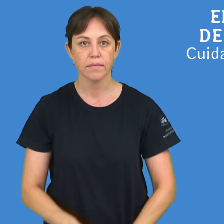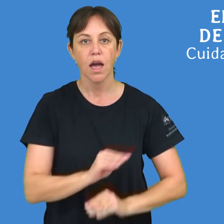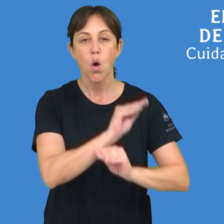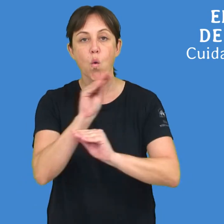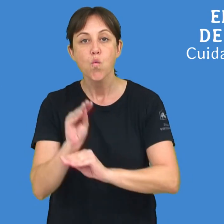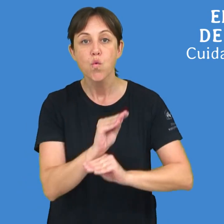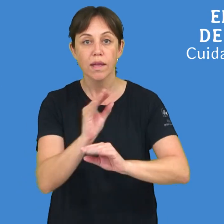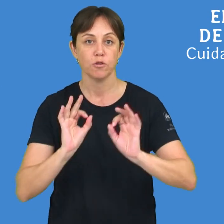cuidar